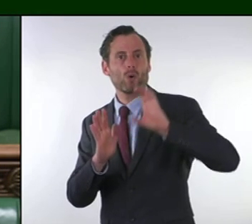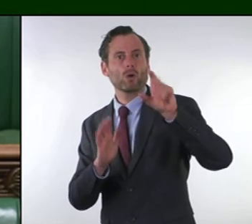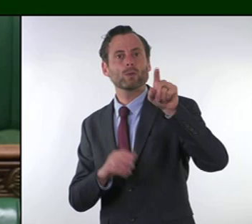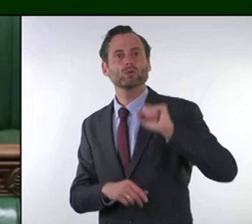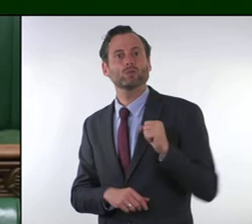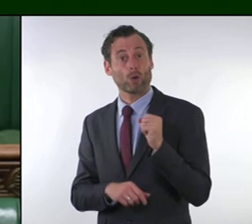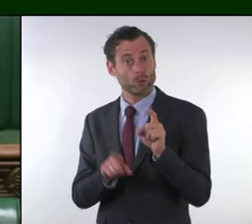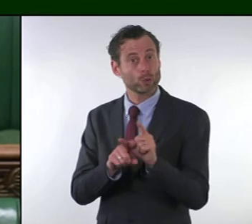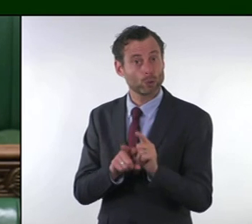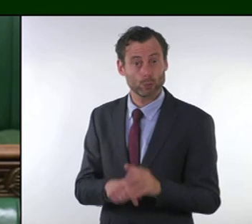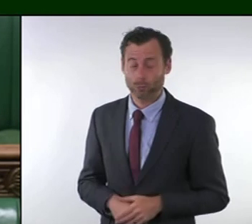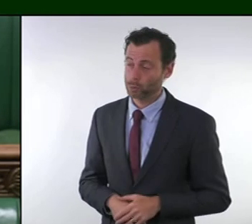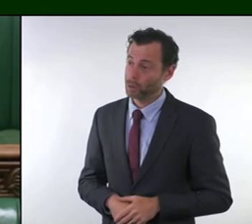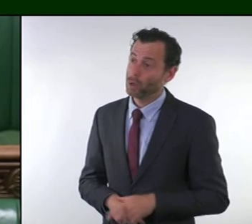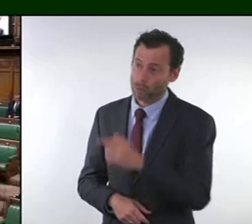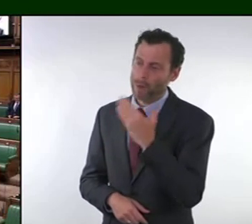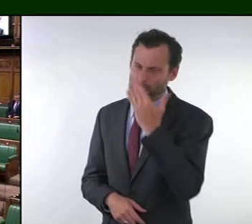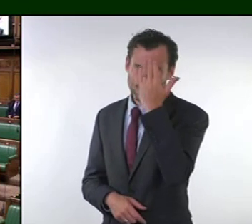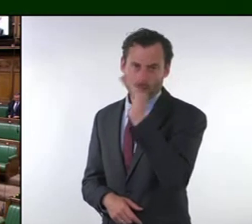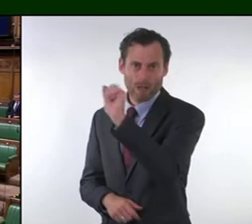I am sure that he does not hesitate to remind his colleagues of that.